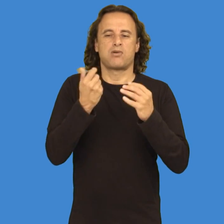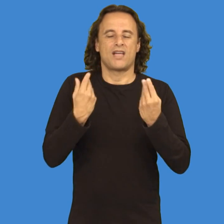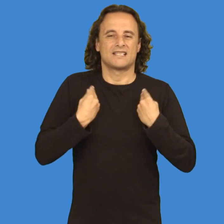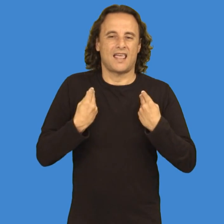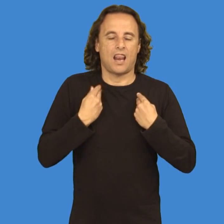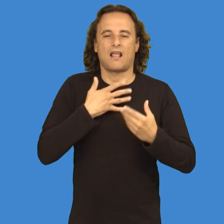vivir